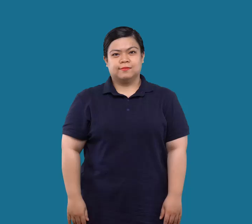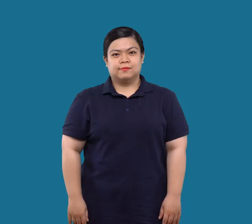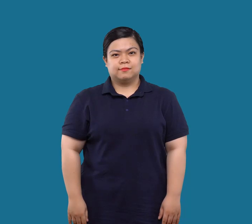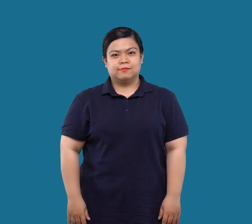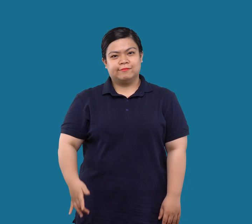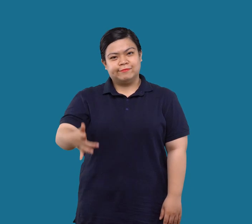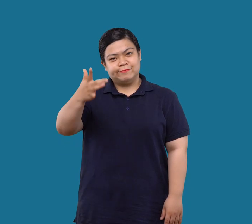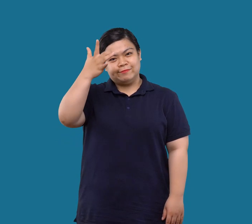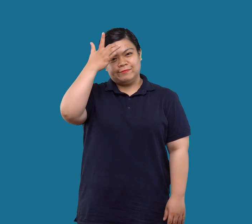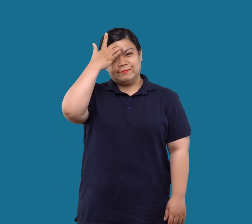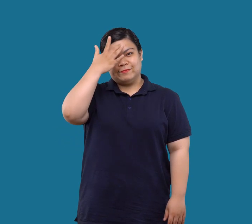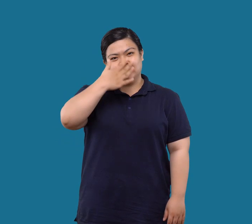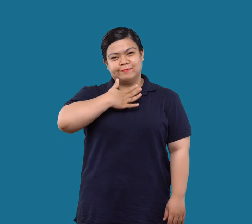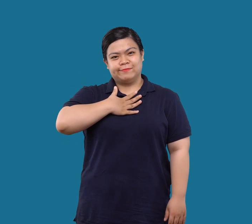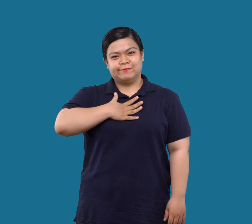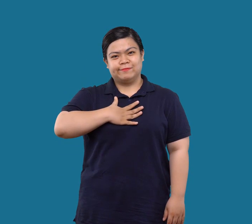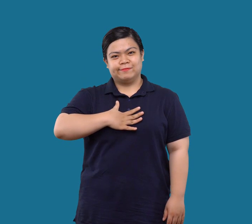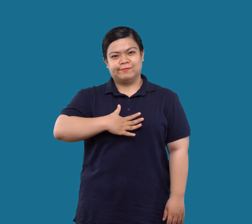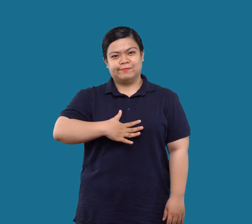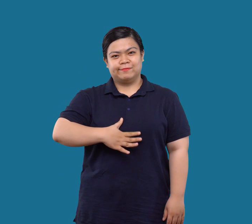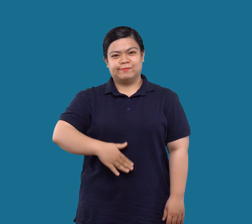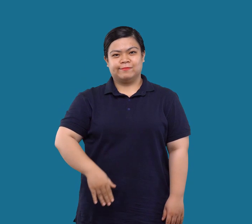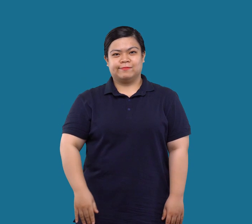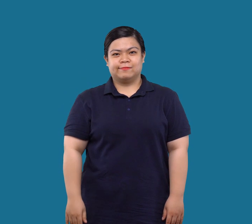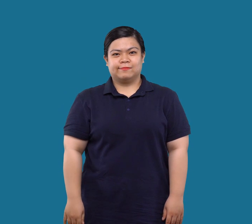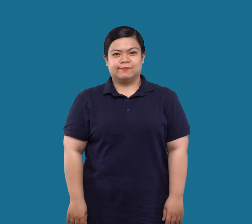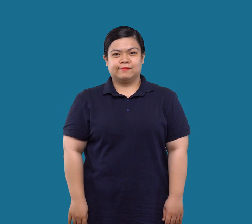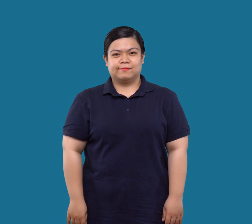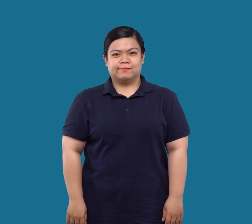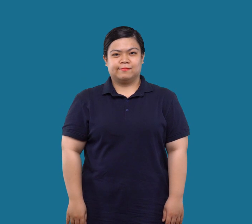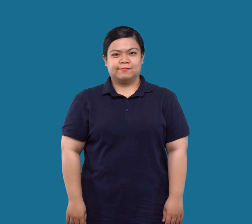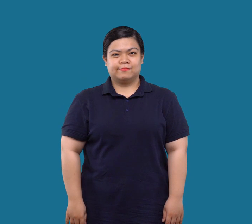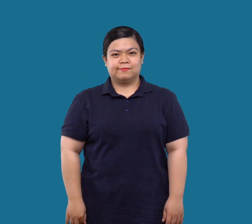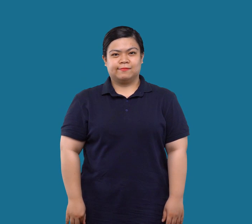tình cảm